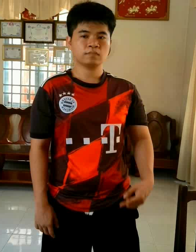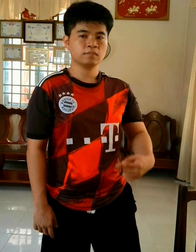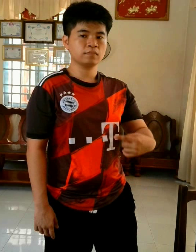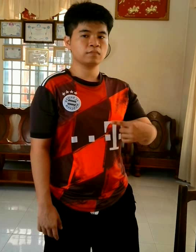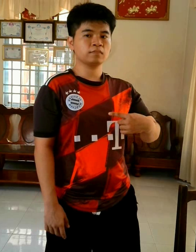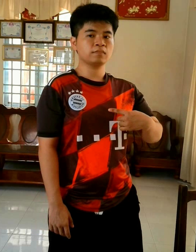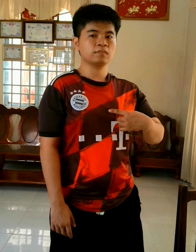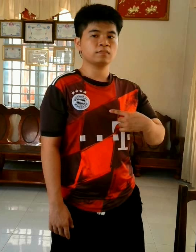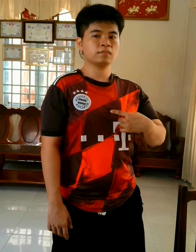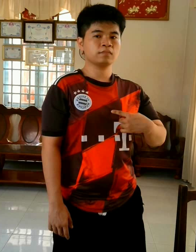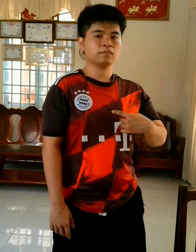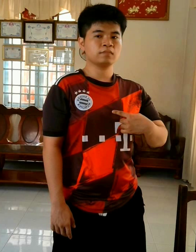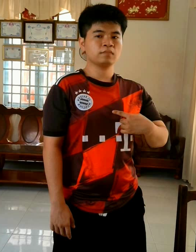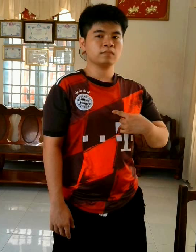toi